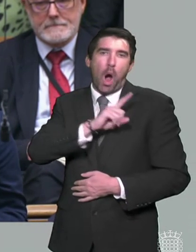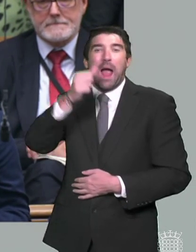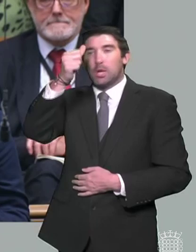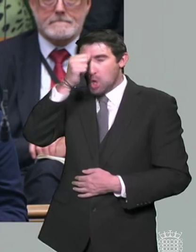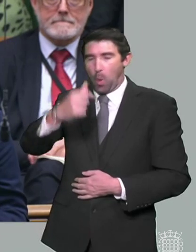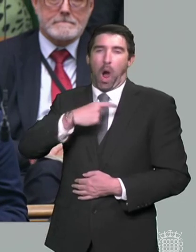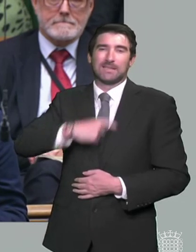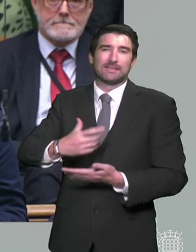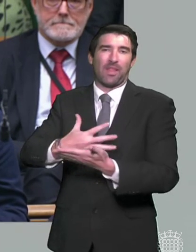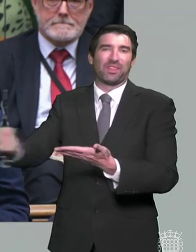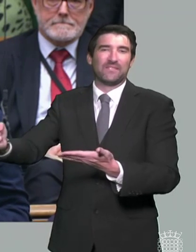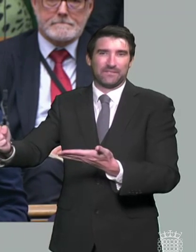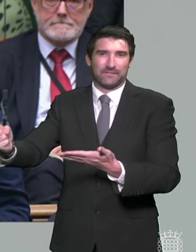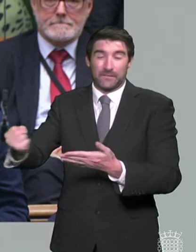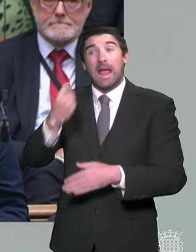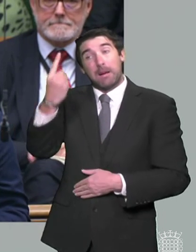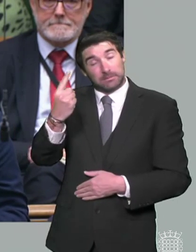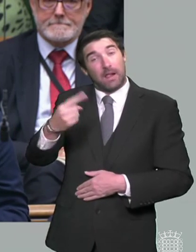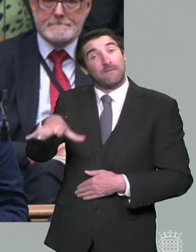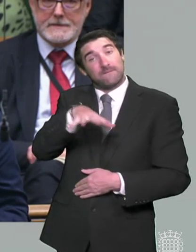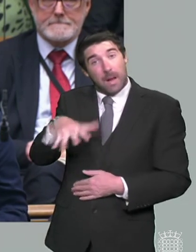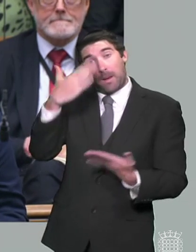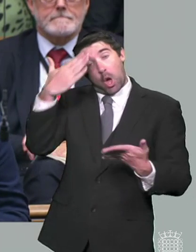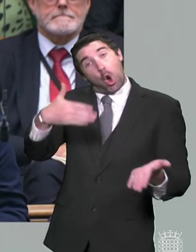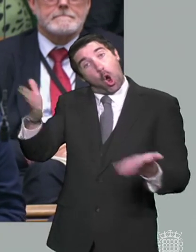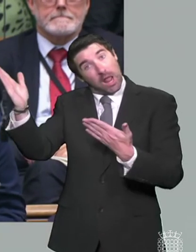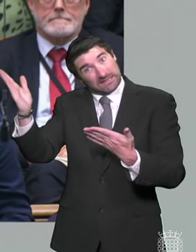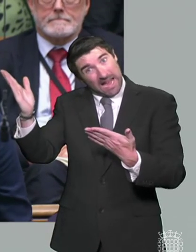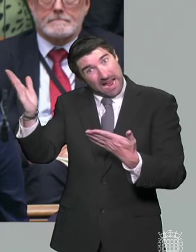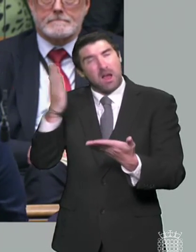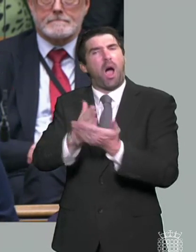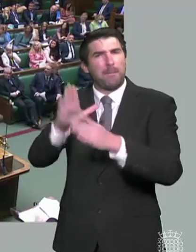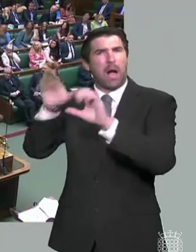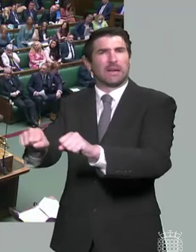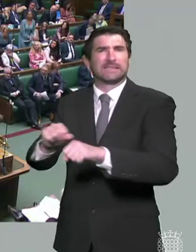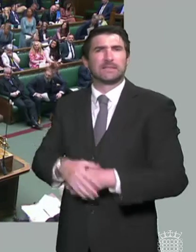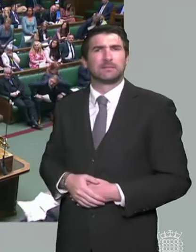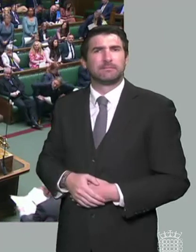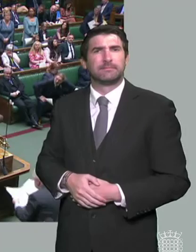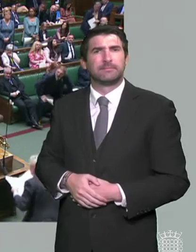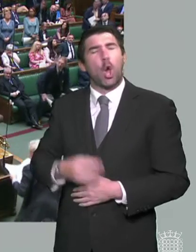Can the Prime Minister explain who in his Government is responsible for this chaotic incompetence?